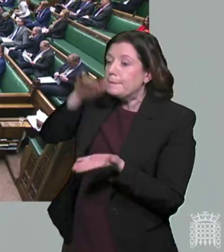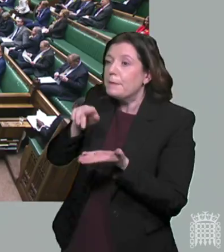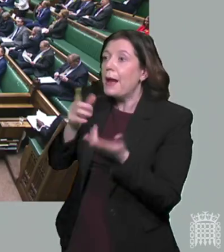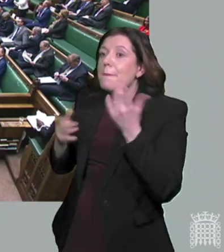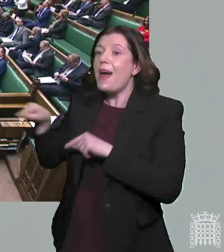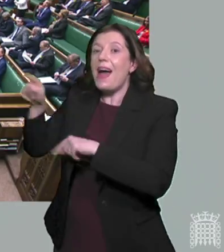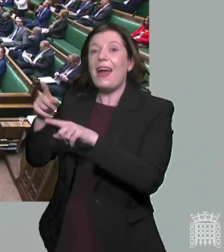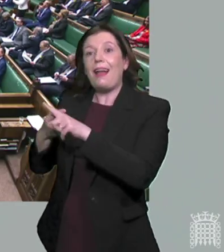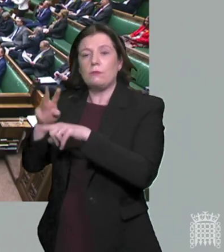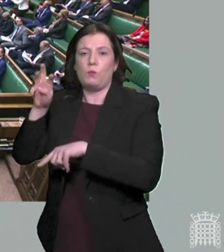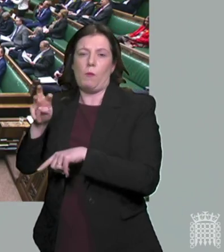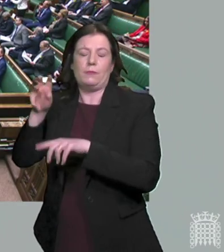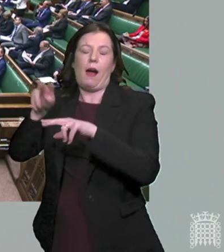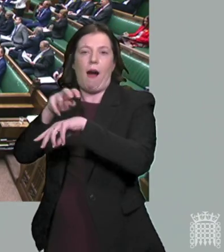I call Liz Saville Roberts.